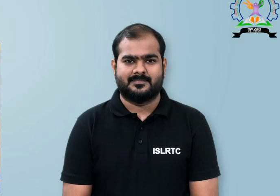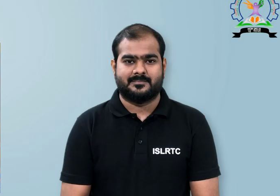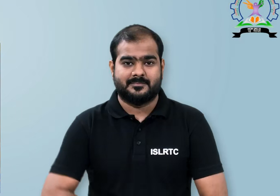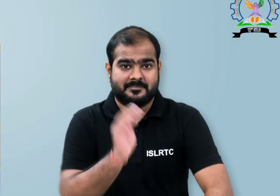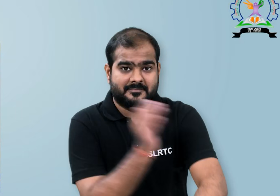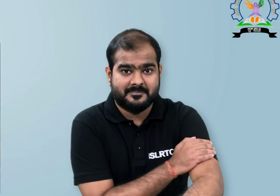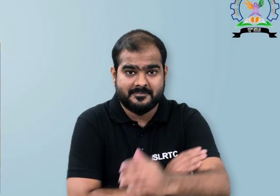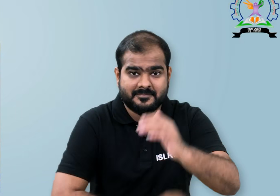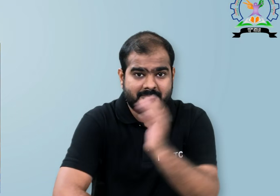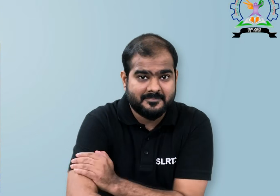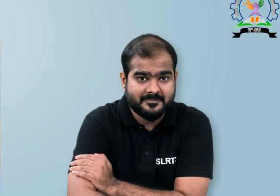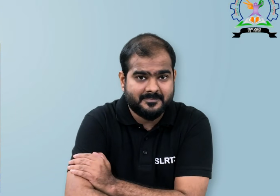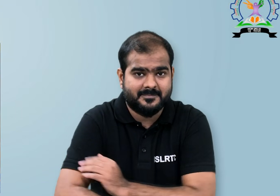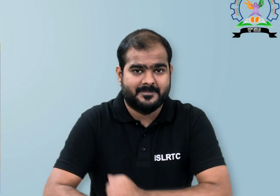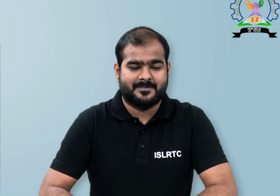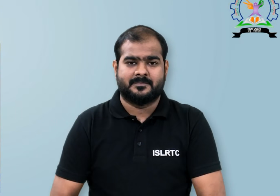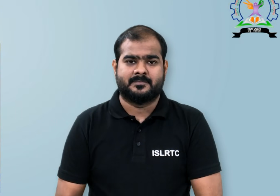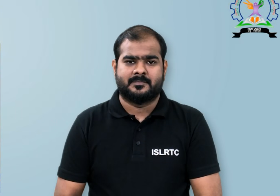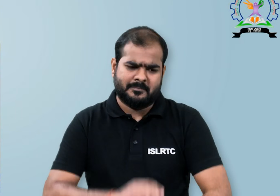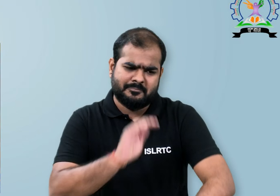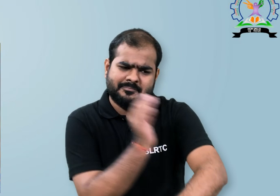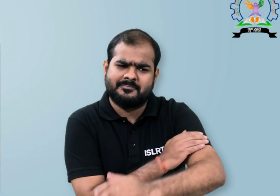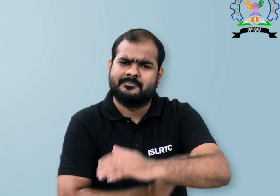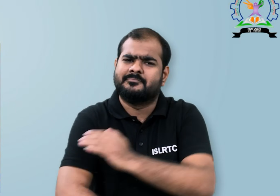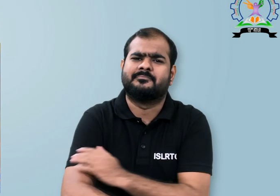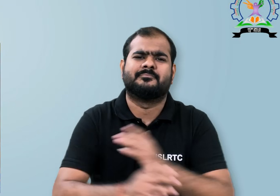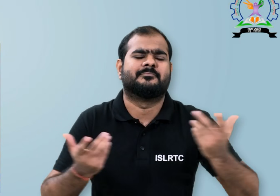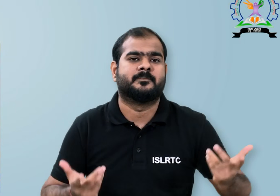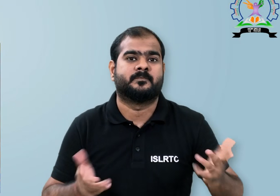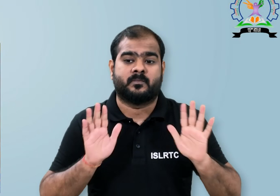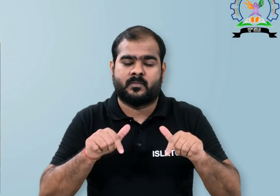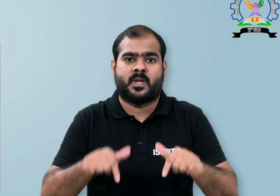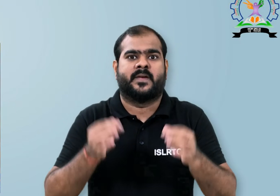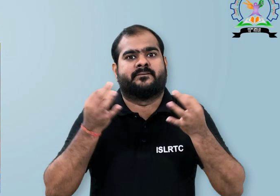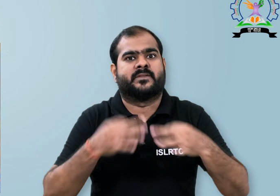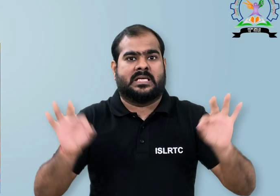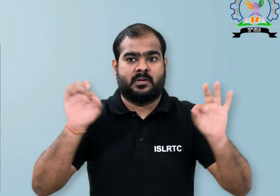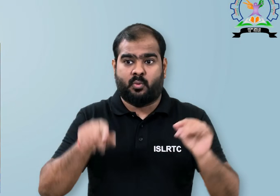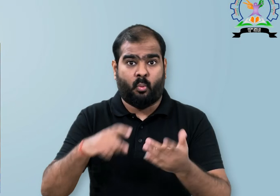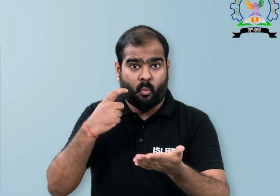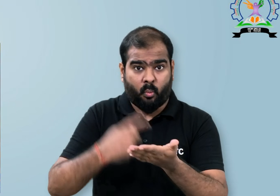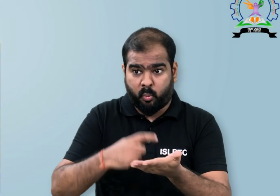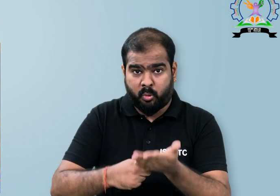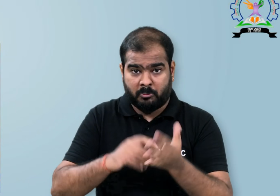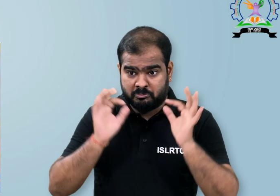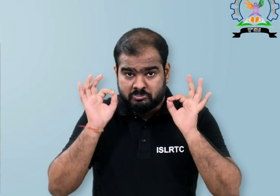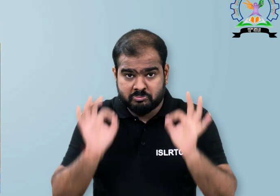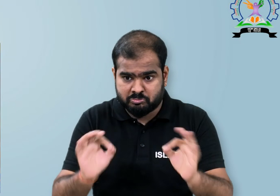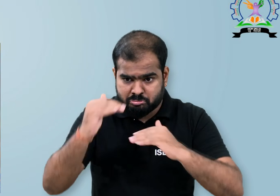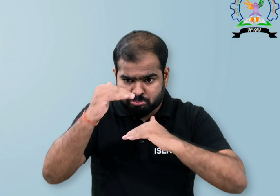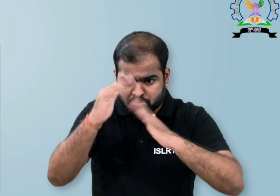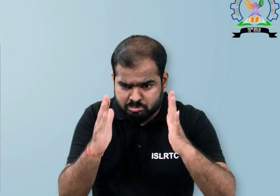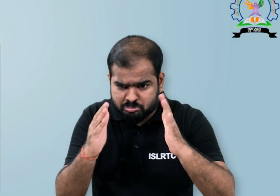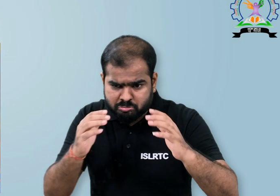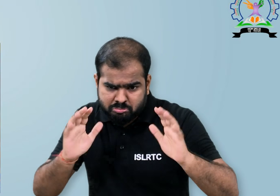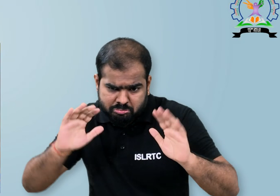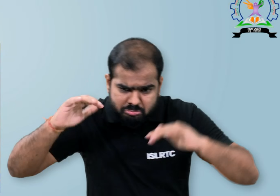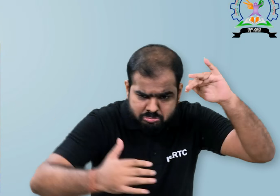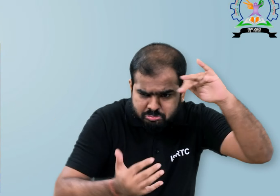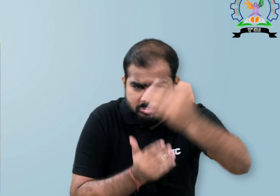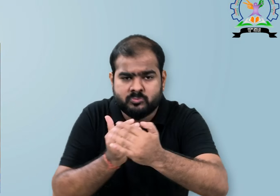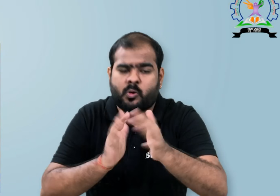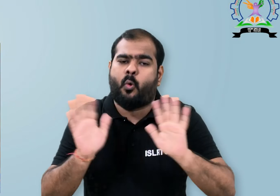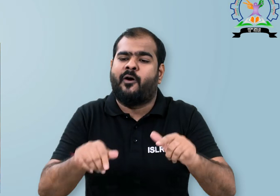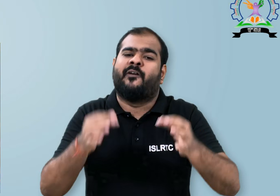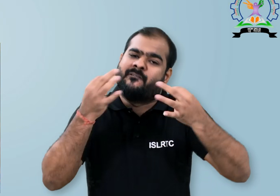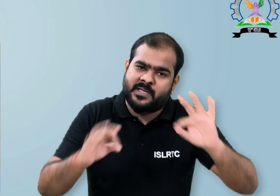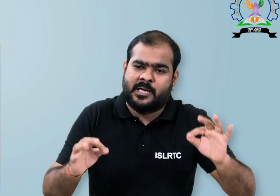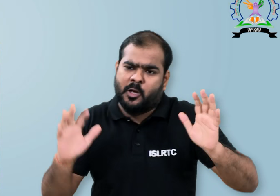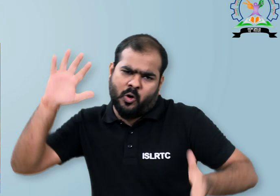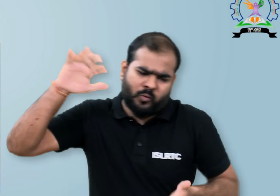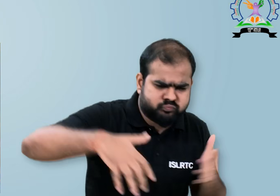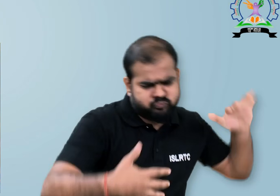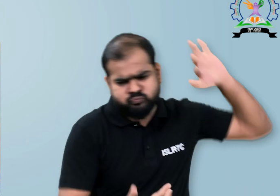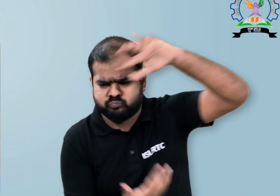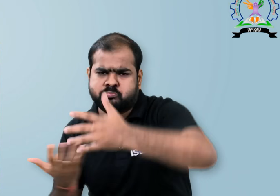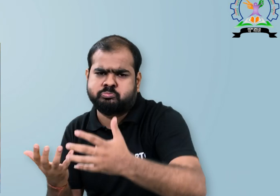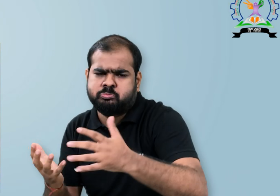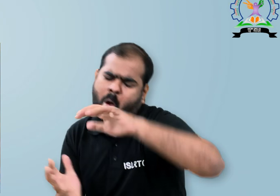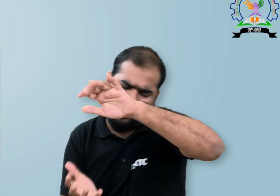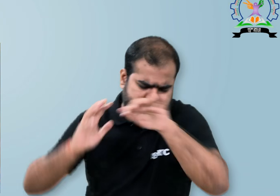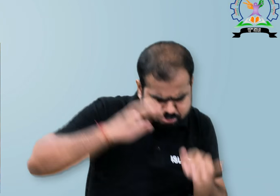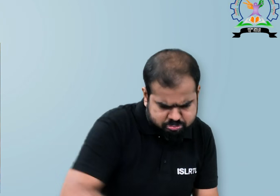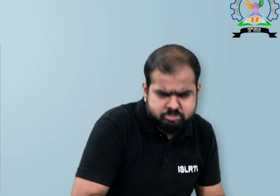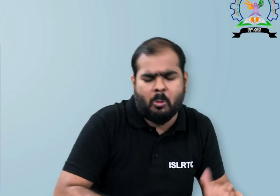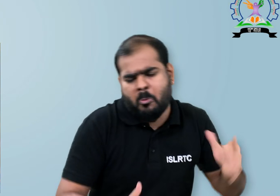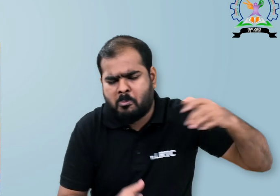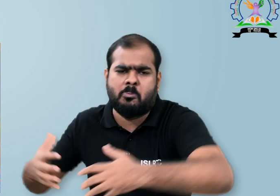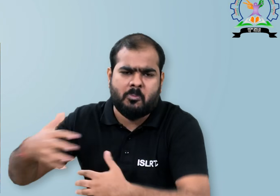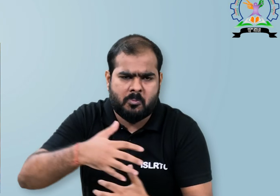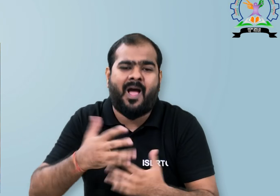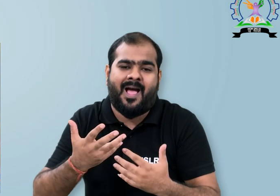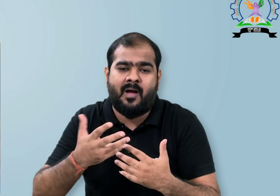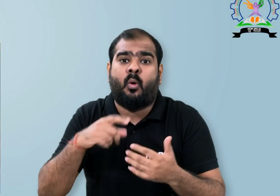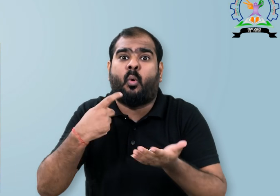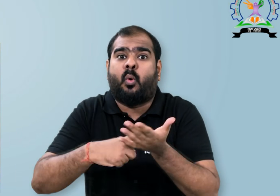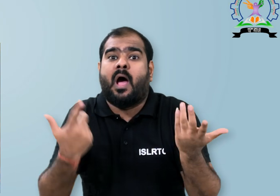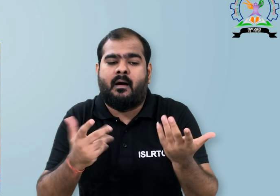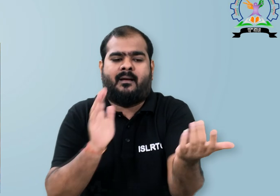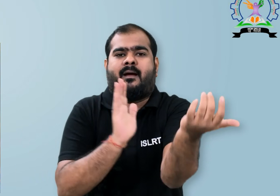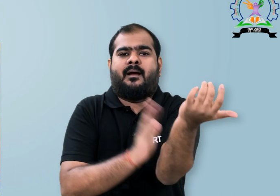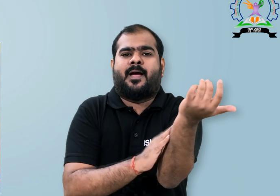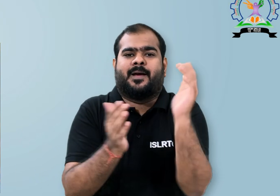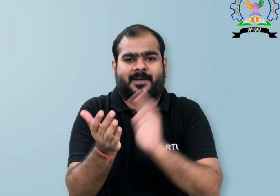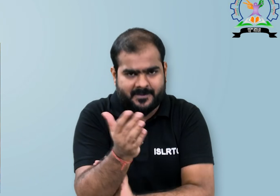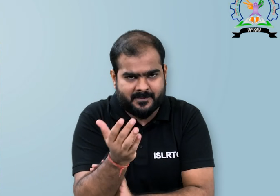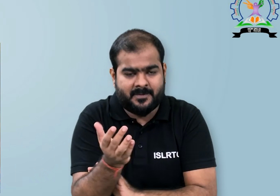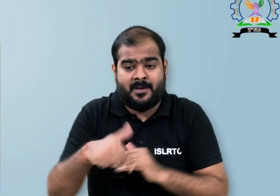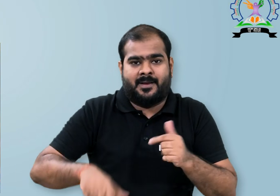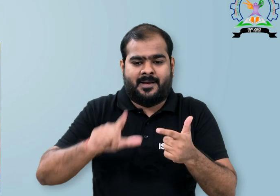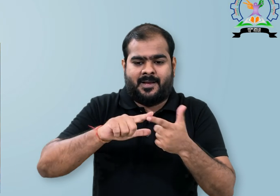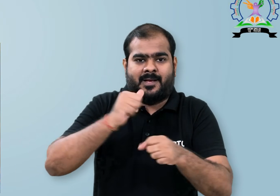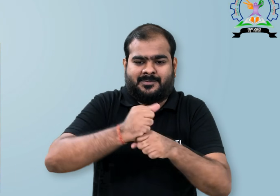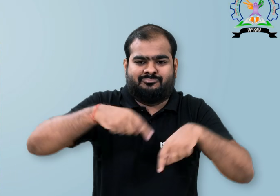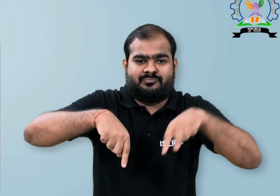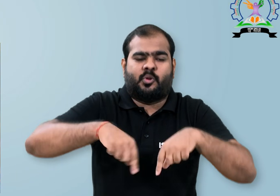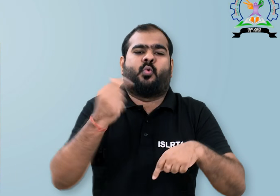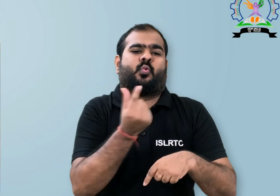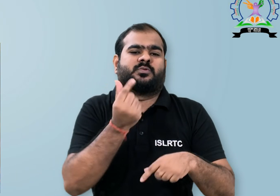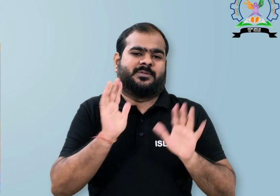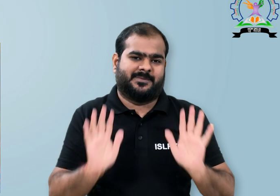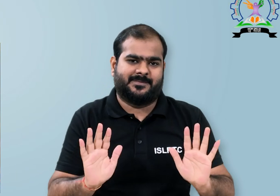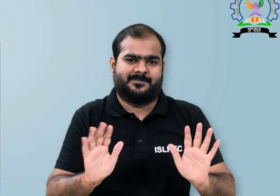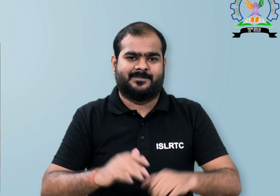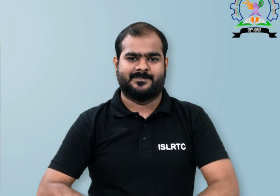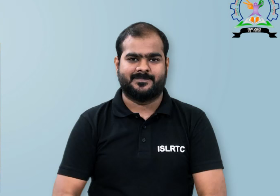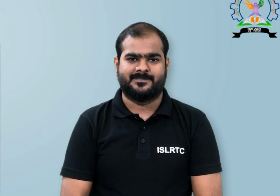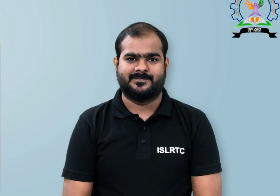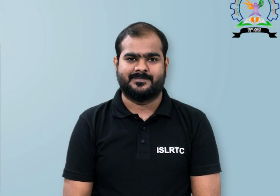Free Style Free style (wrestling): A type of wrestling that allows the use of legs in both offense and defense, with fewer restrictions.